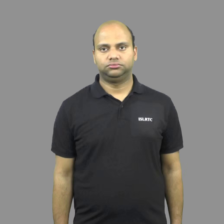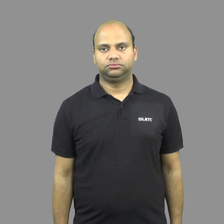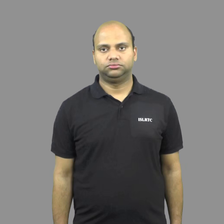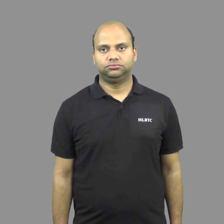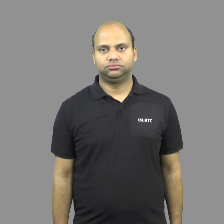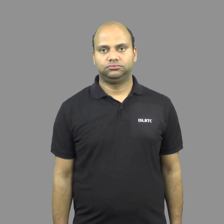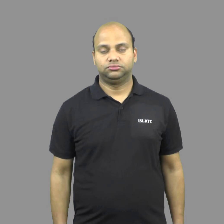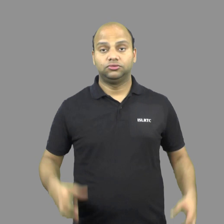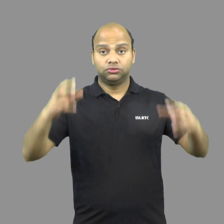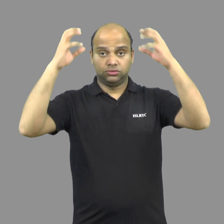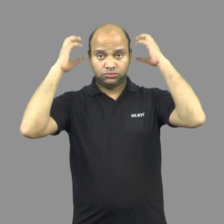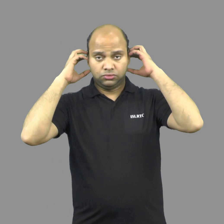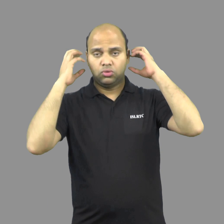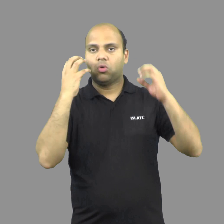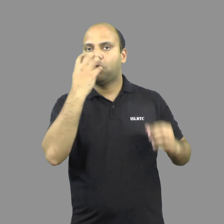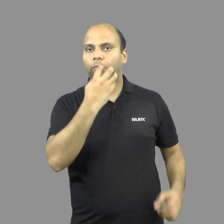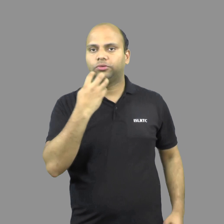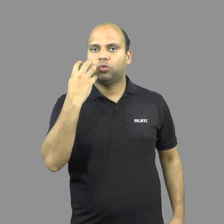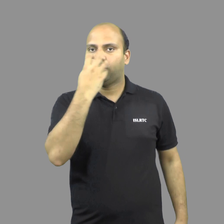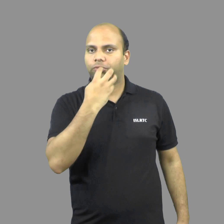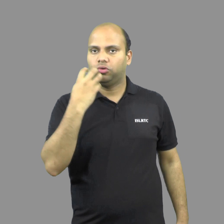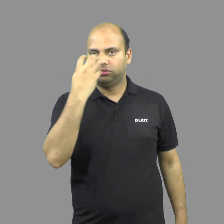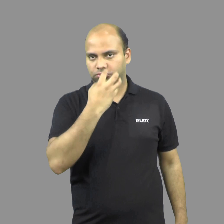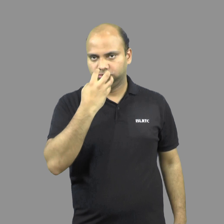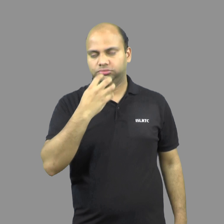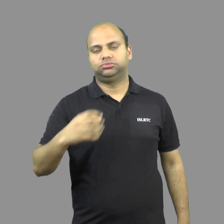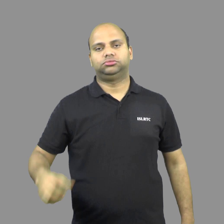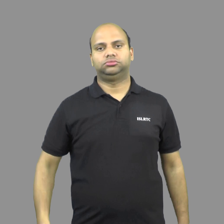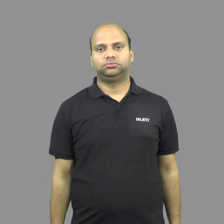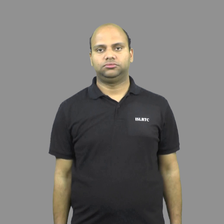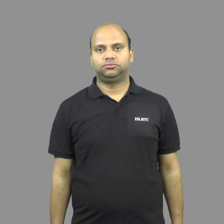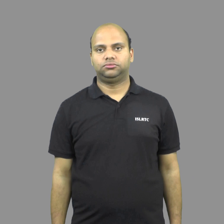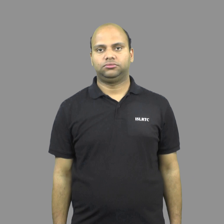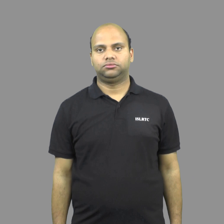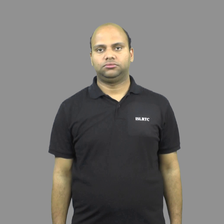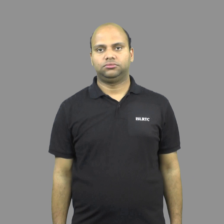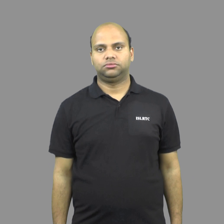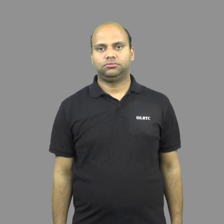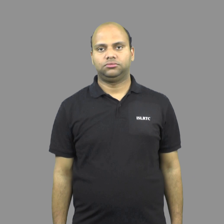Oralism